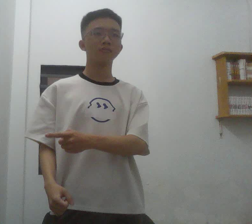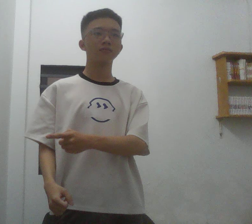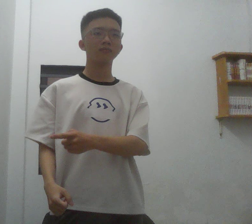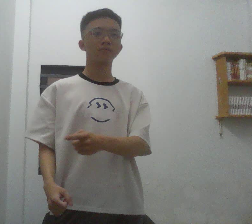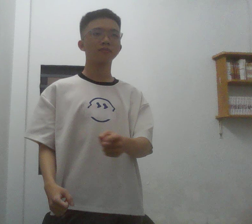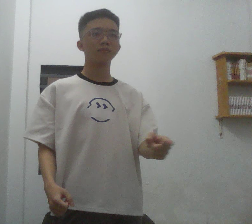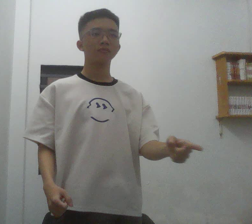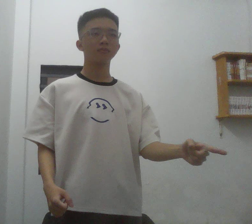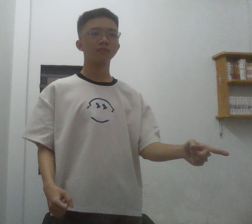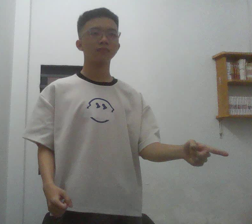cac ban